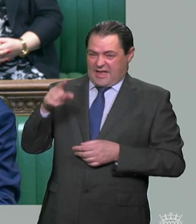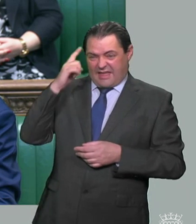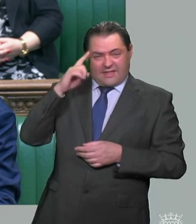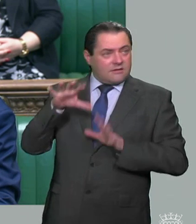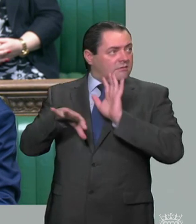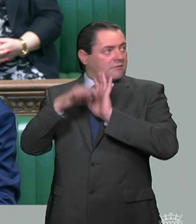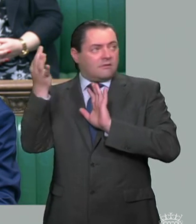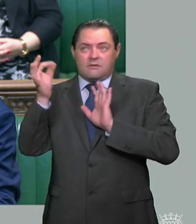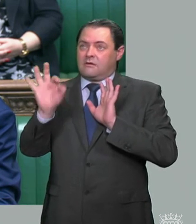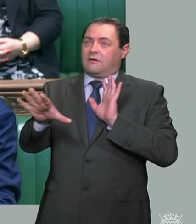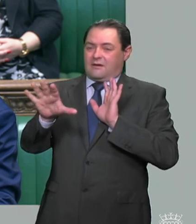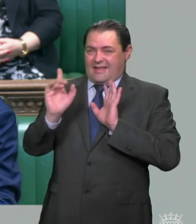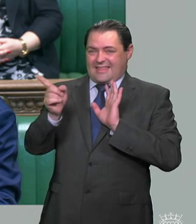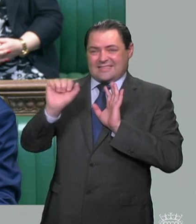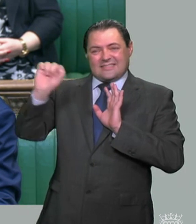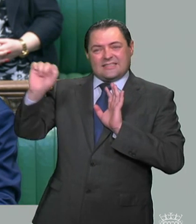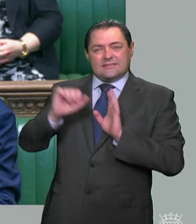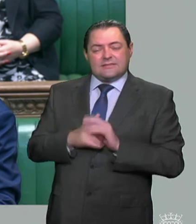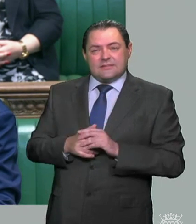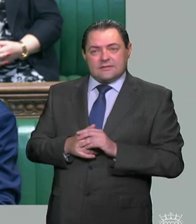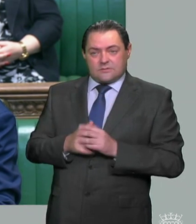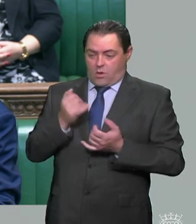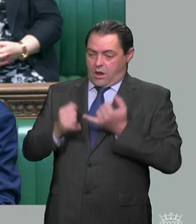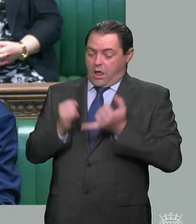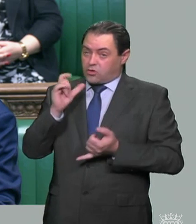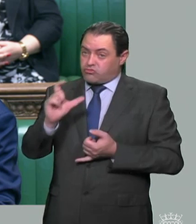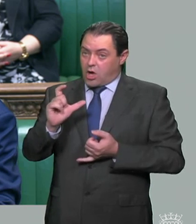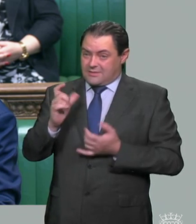This is the last chance before recess.